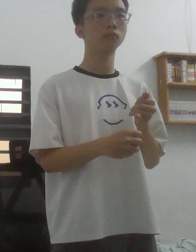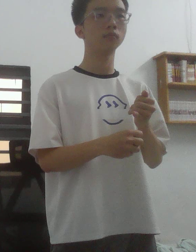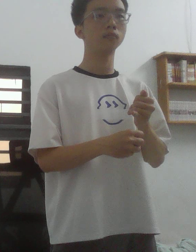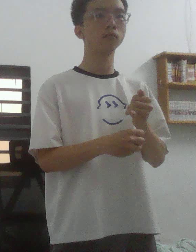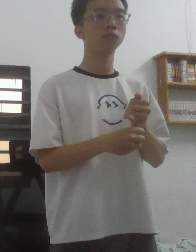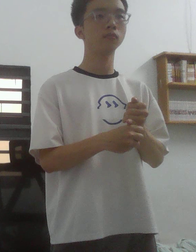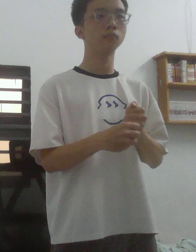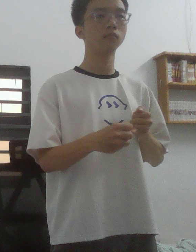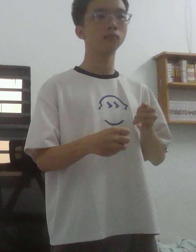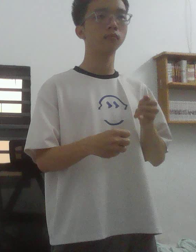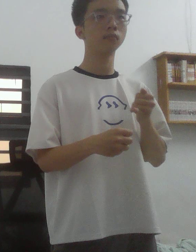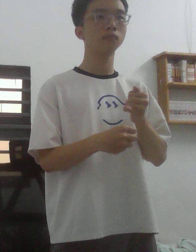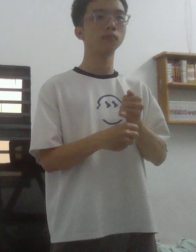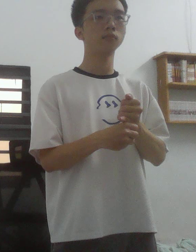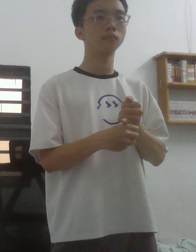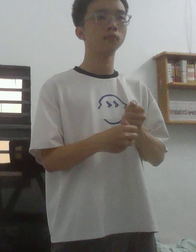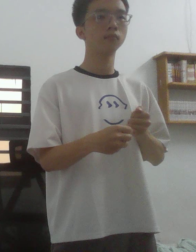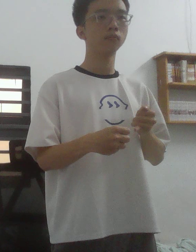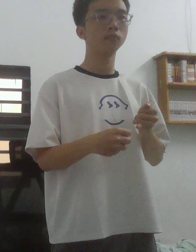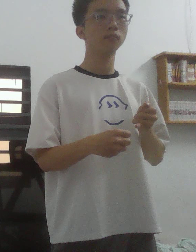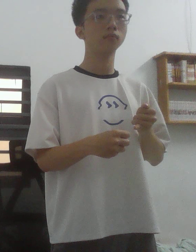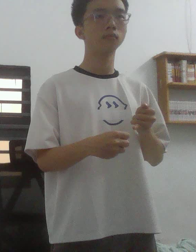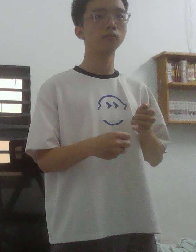cuoi nam